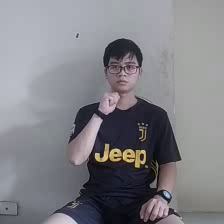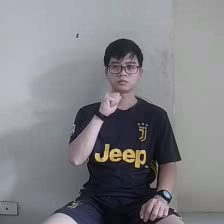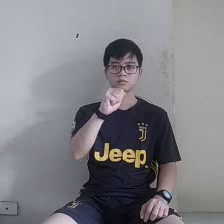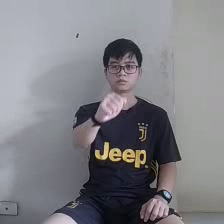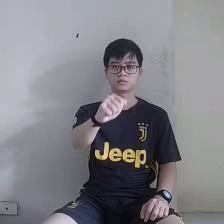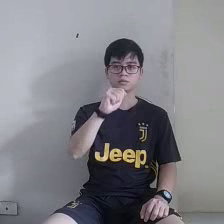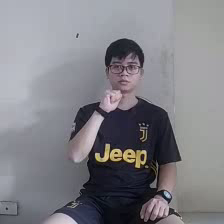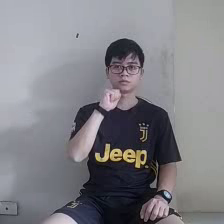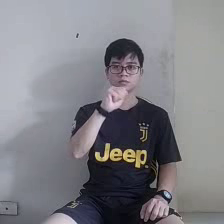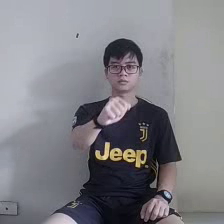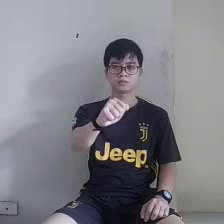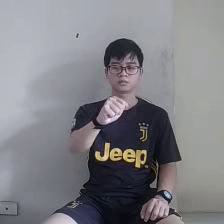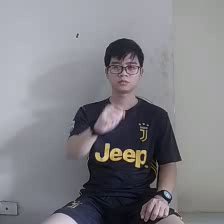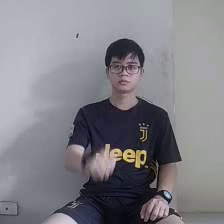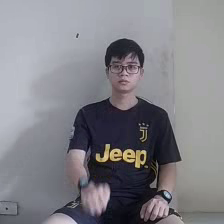Phỏng vấn